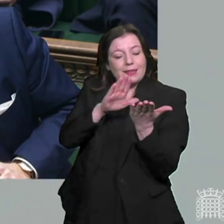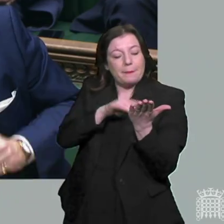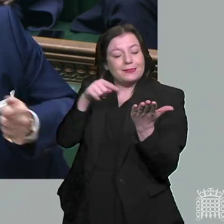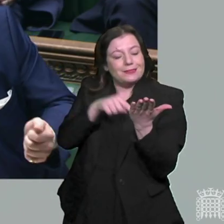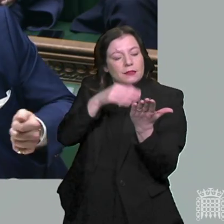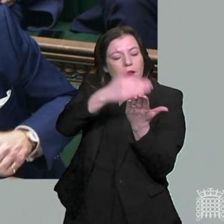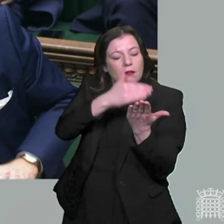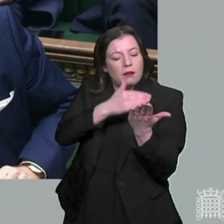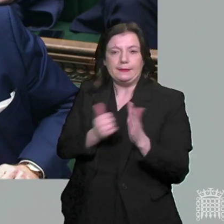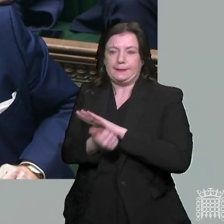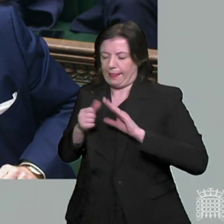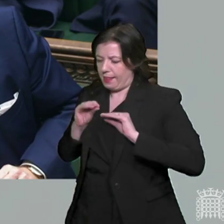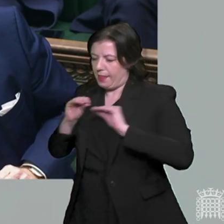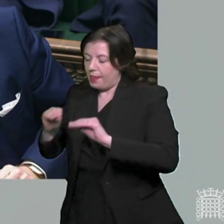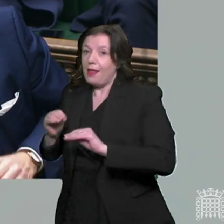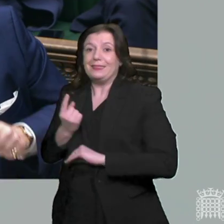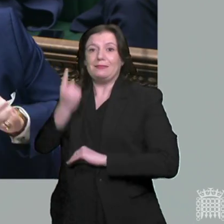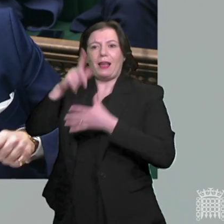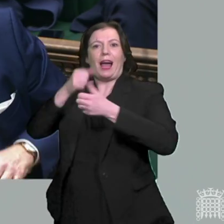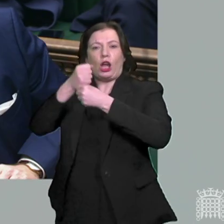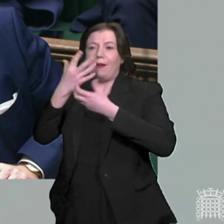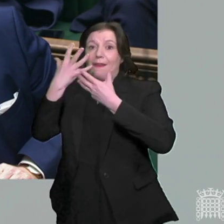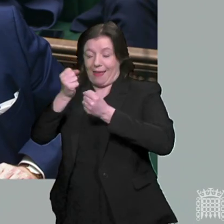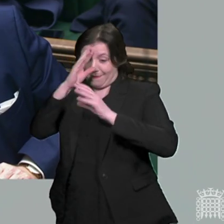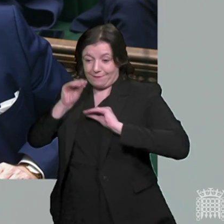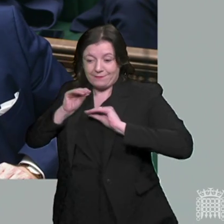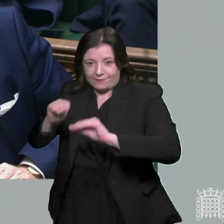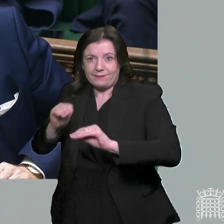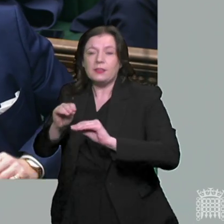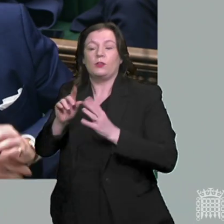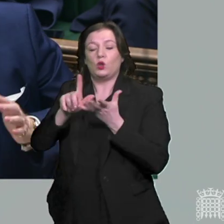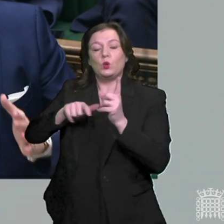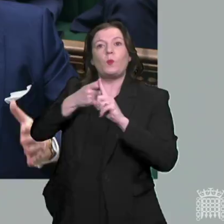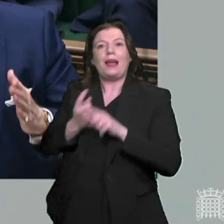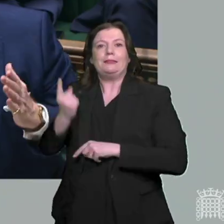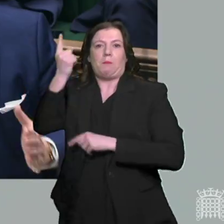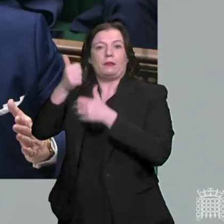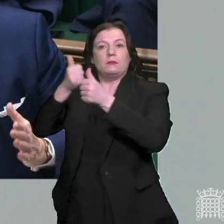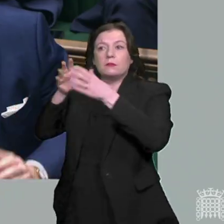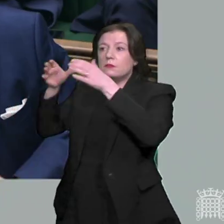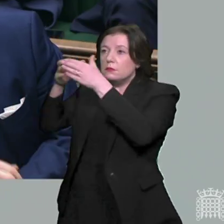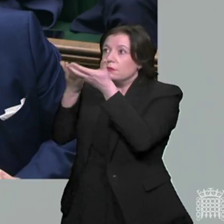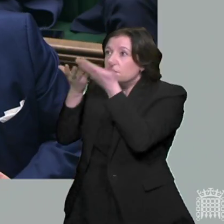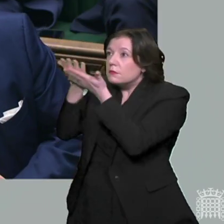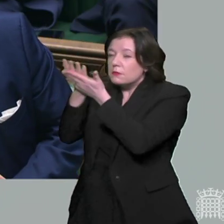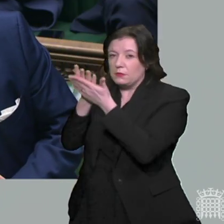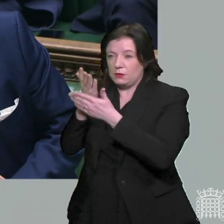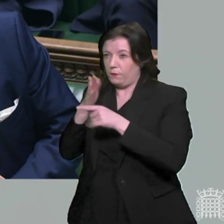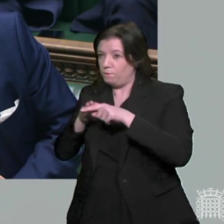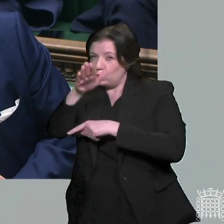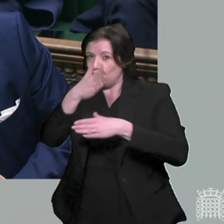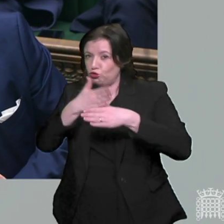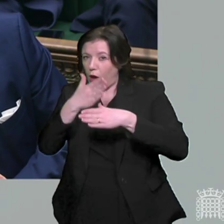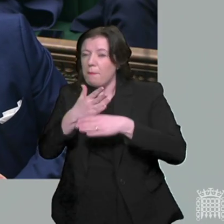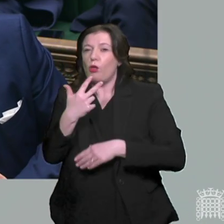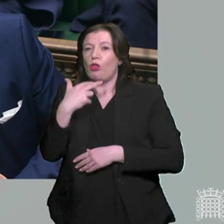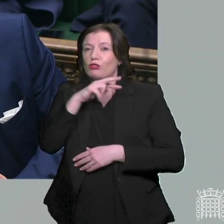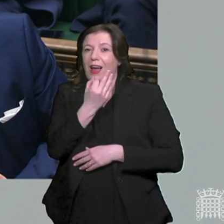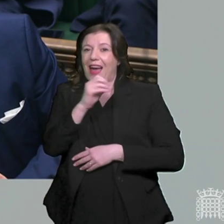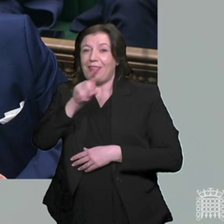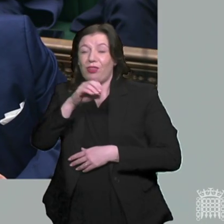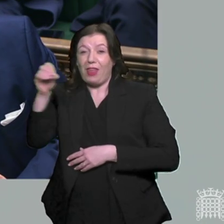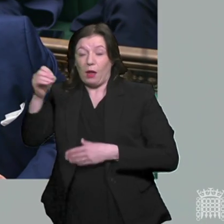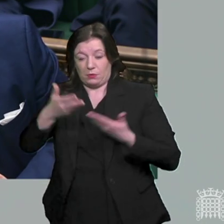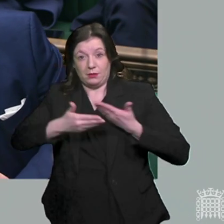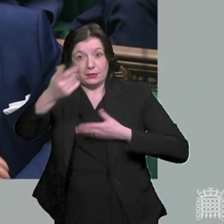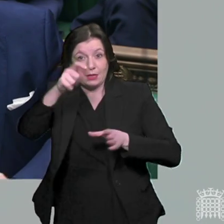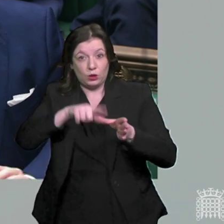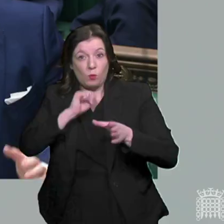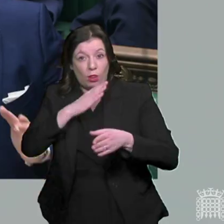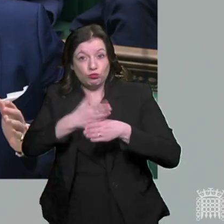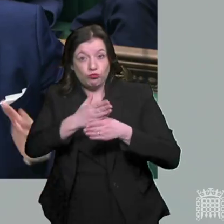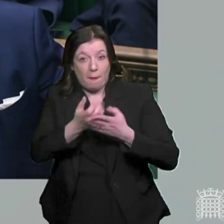The UK Space Agency has an active skills programme and we are working with UKspace to set out a map of the jobs that are being created—380,000 in this economy over the next 10 years.